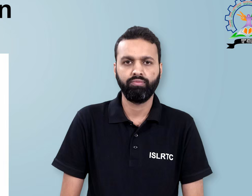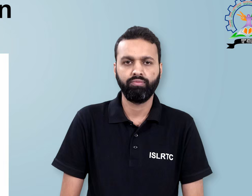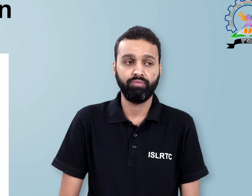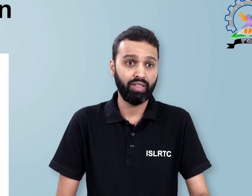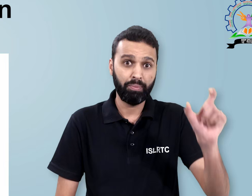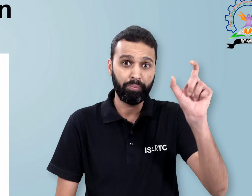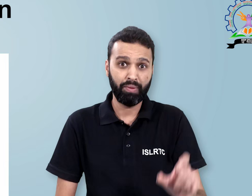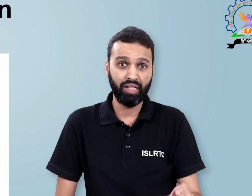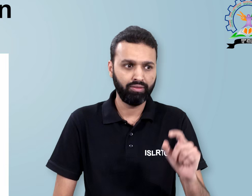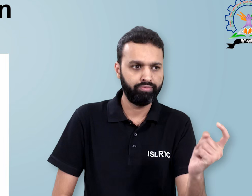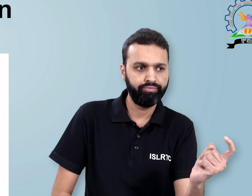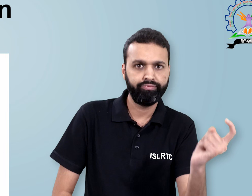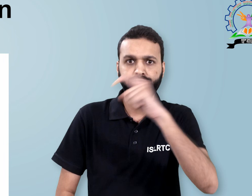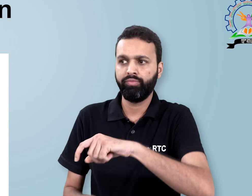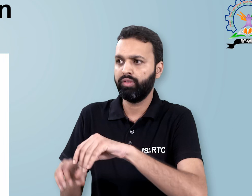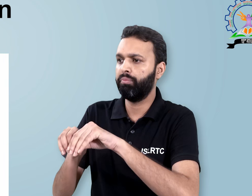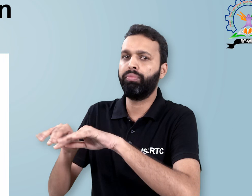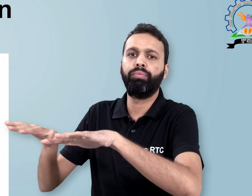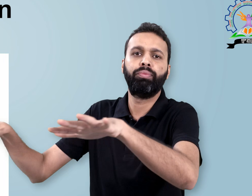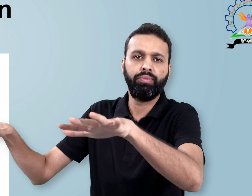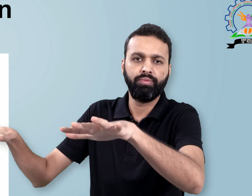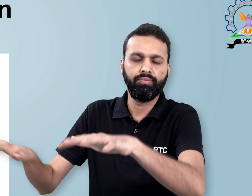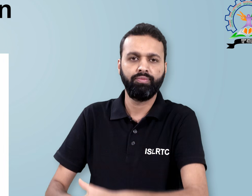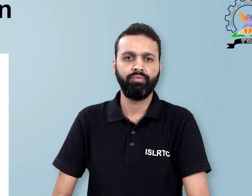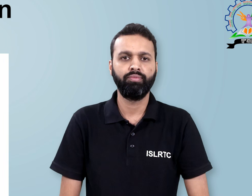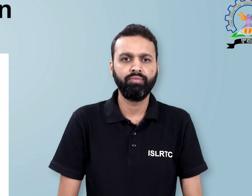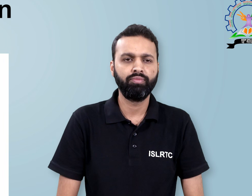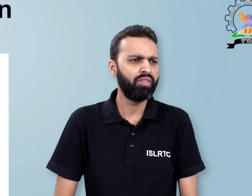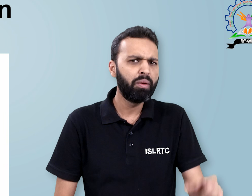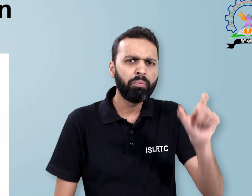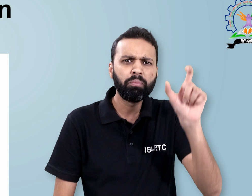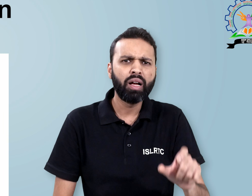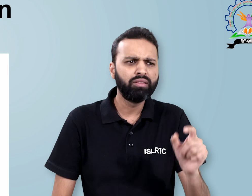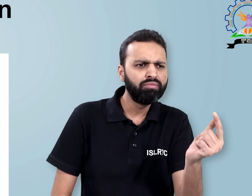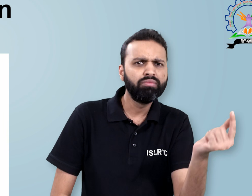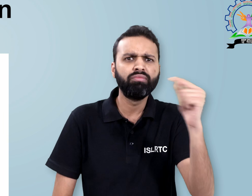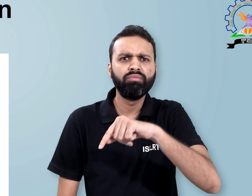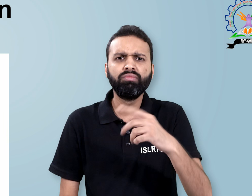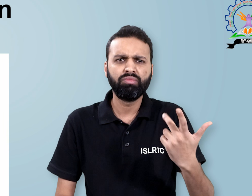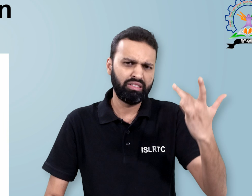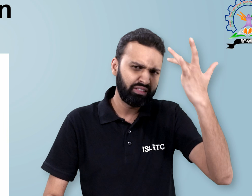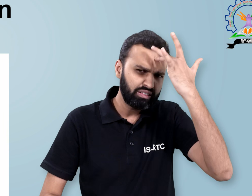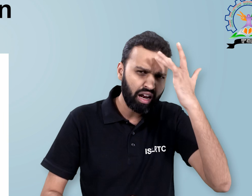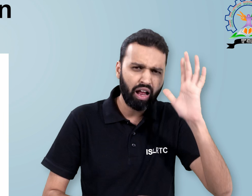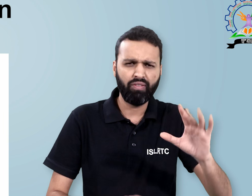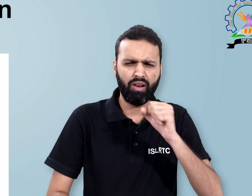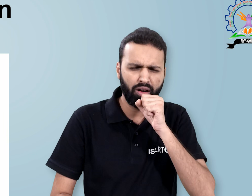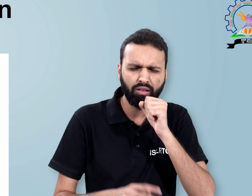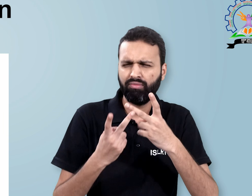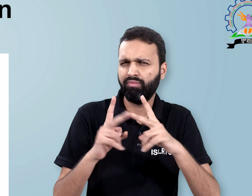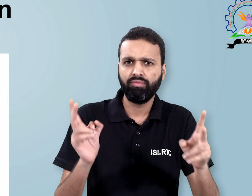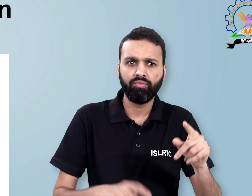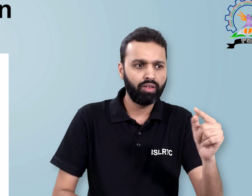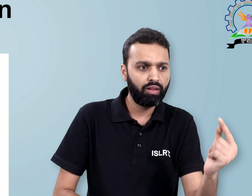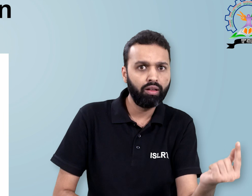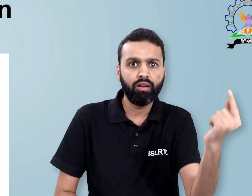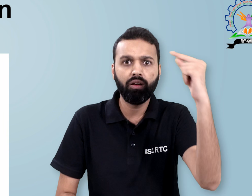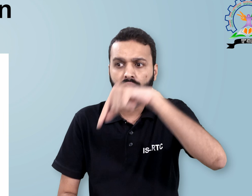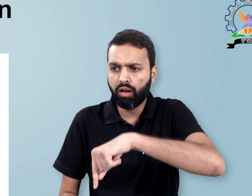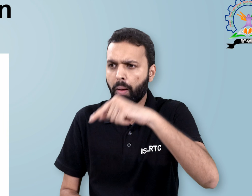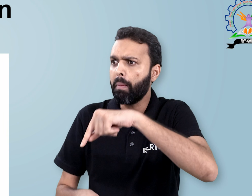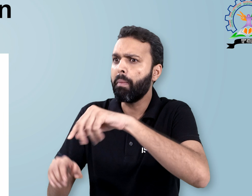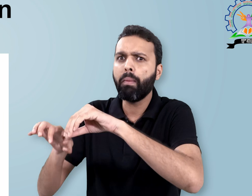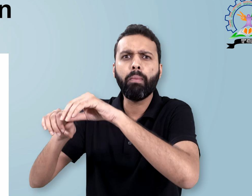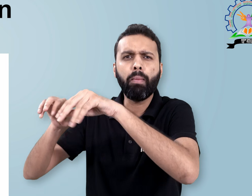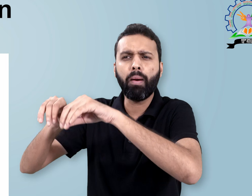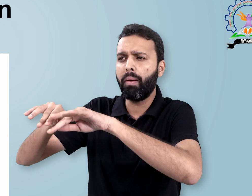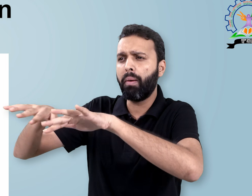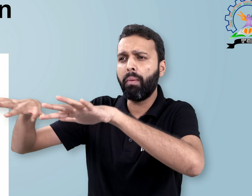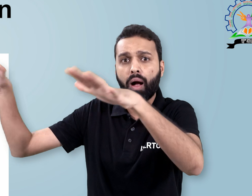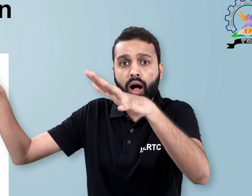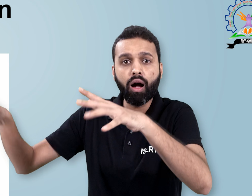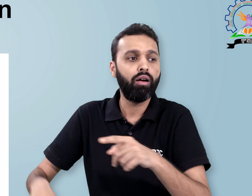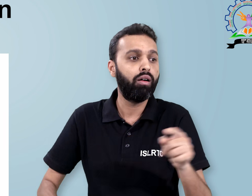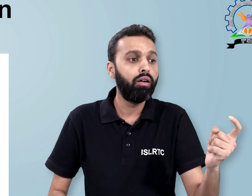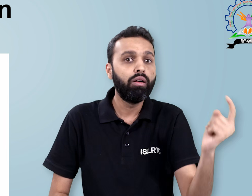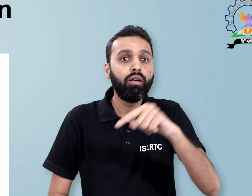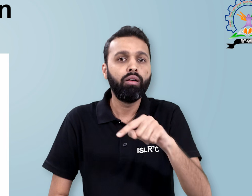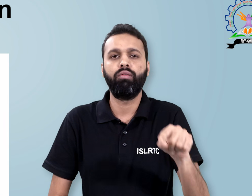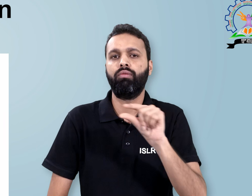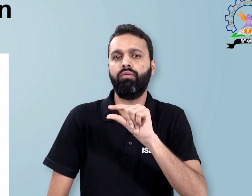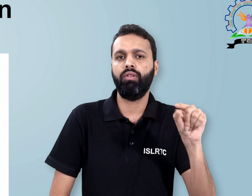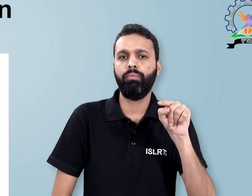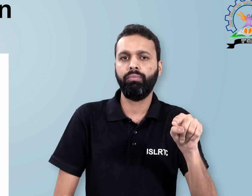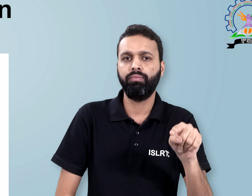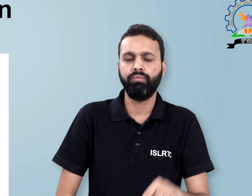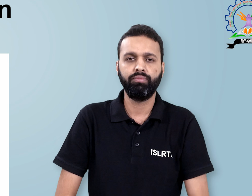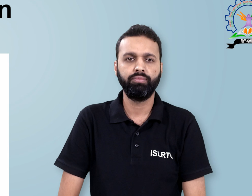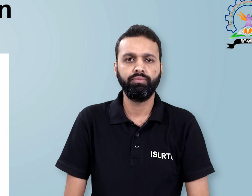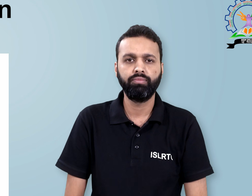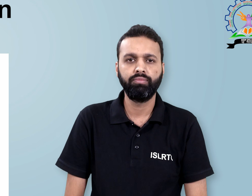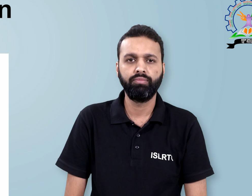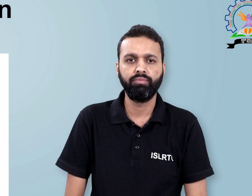Human to Human Transmission Infectious diseases commonly spread through the direct transfer of bacteria, viruses or other germs from one person to another.